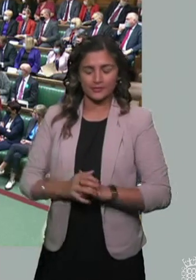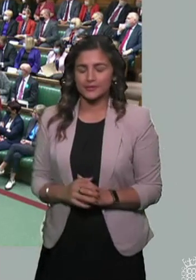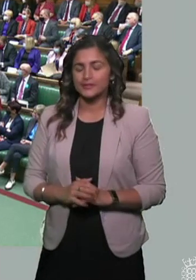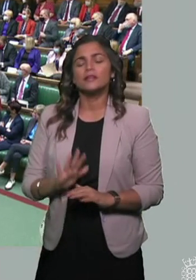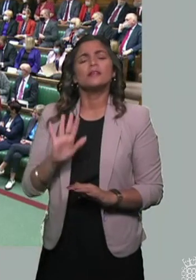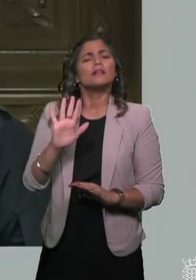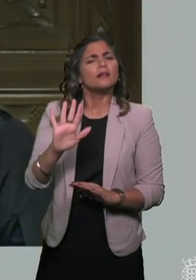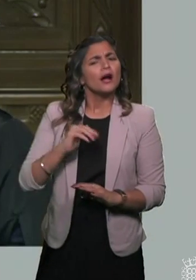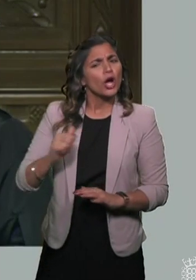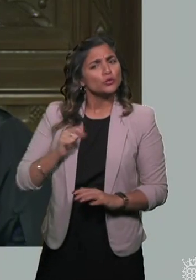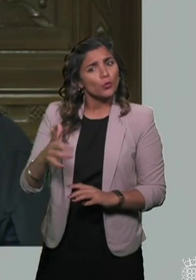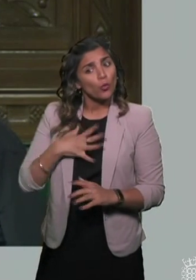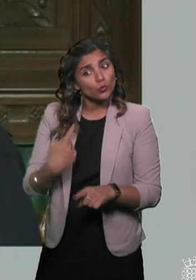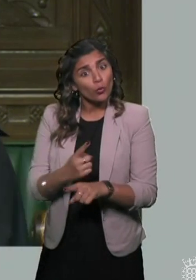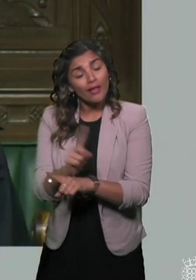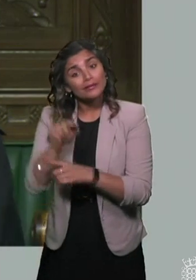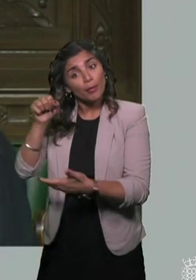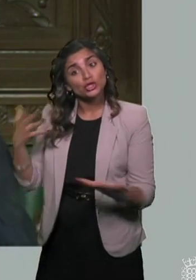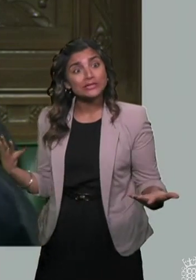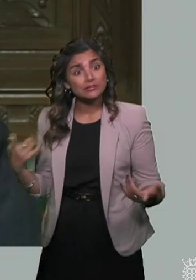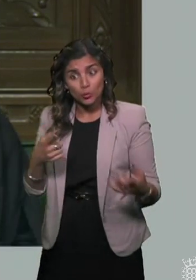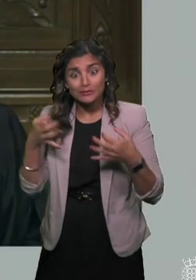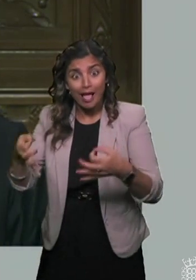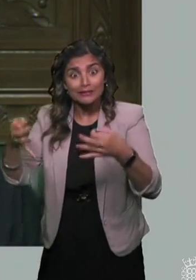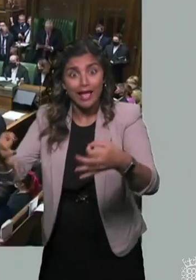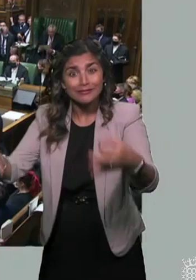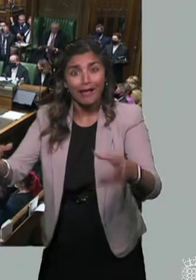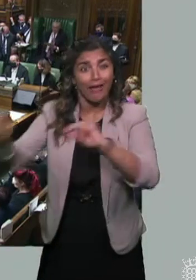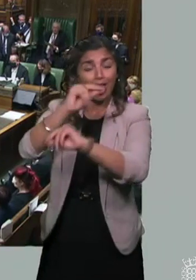Order. I presume you all want to get on to the Budget; all you are doing is delaying it.